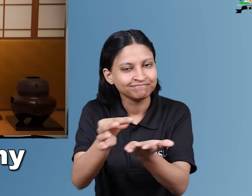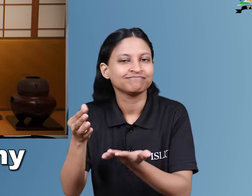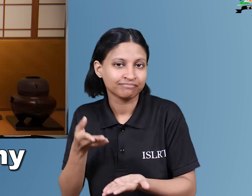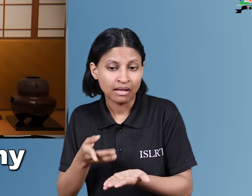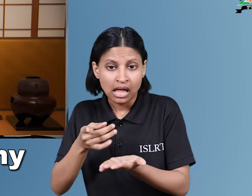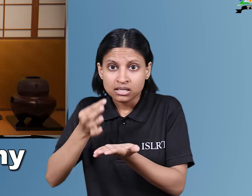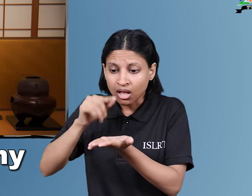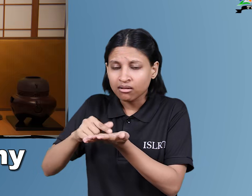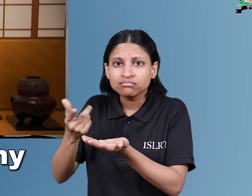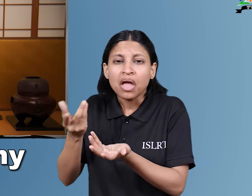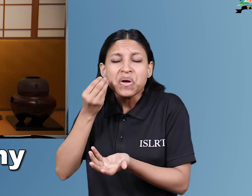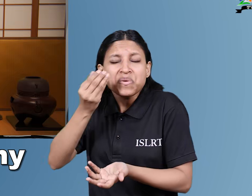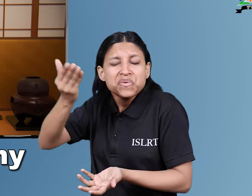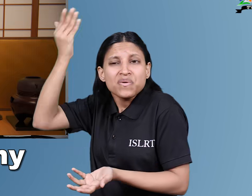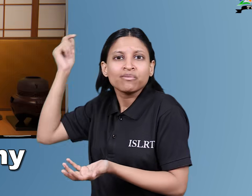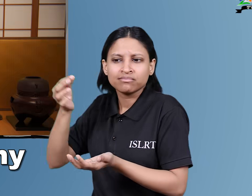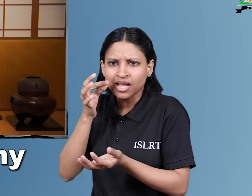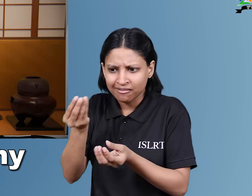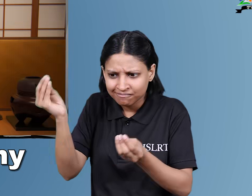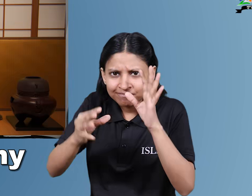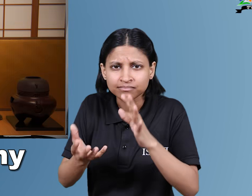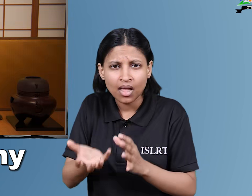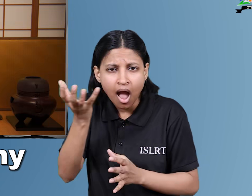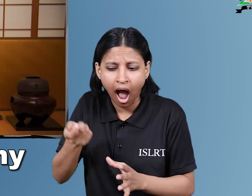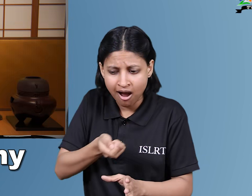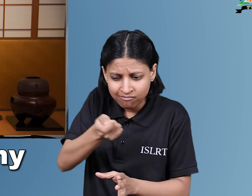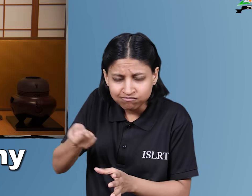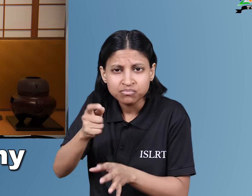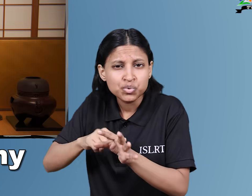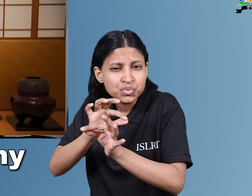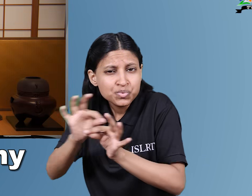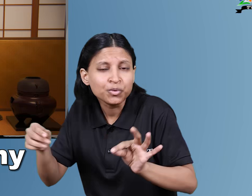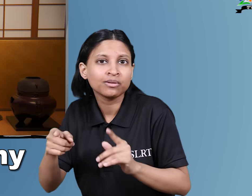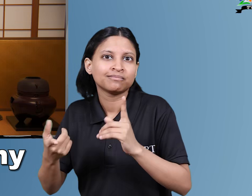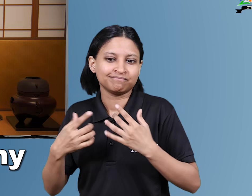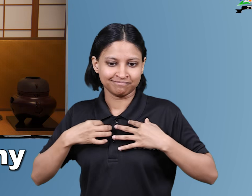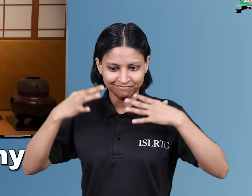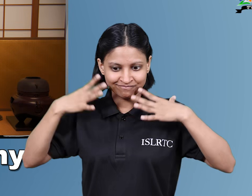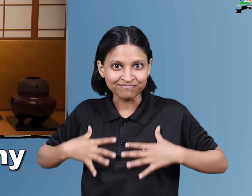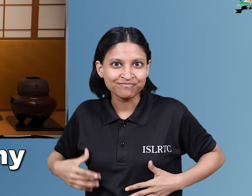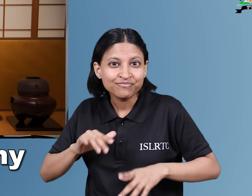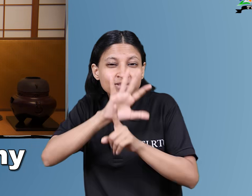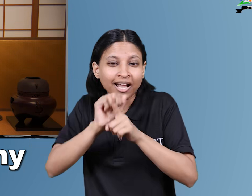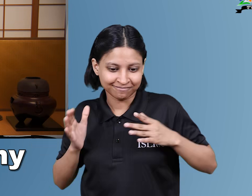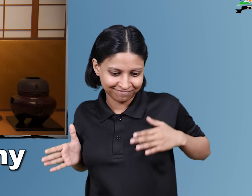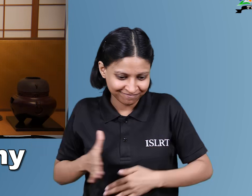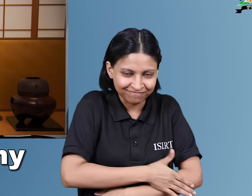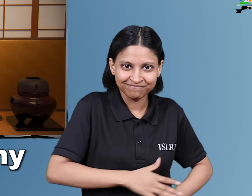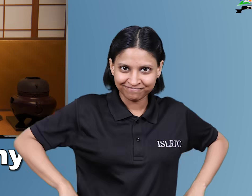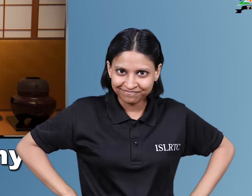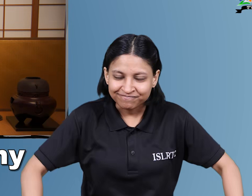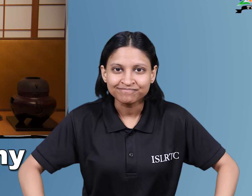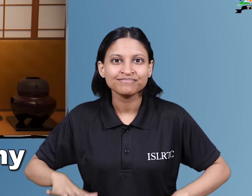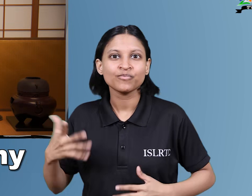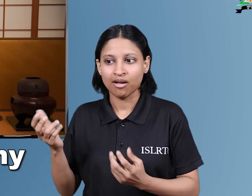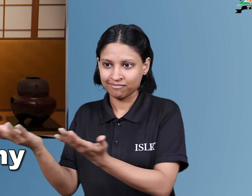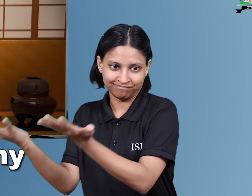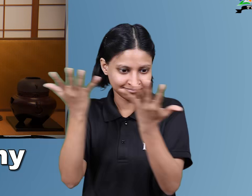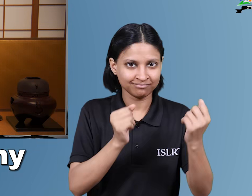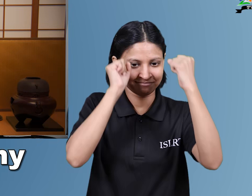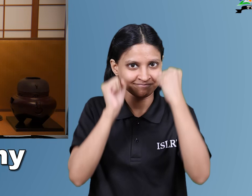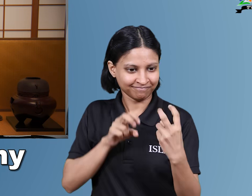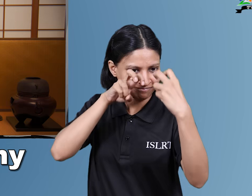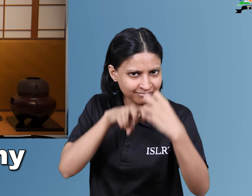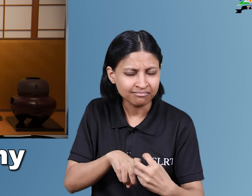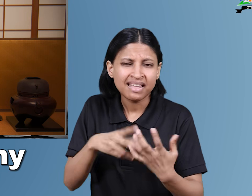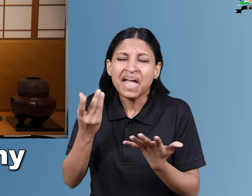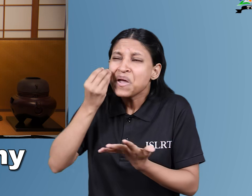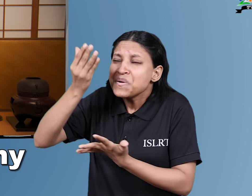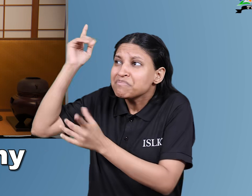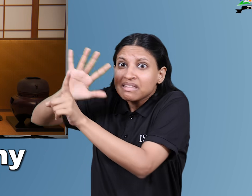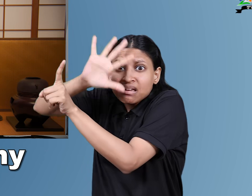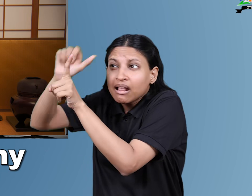practice involves preparing tea with specific ingredients and includes traditional attire, utensils and gestures, such as bowing. It is frequently observed in Japan.